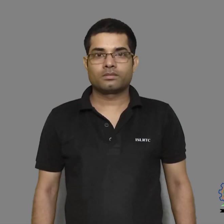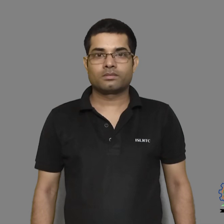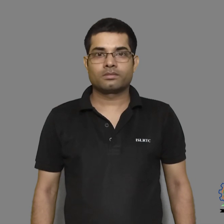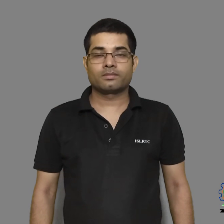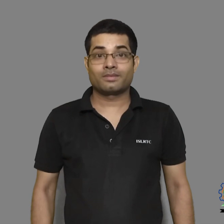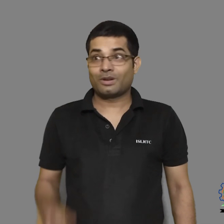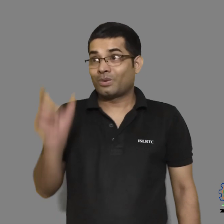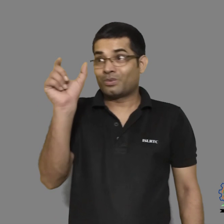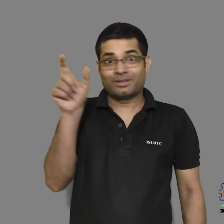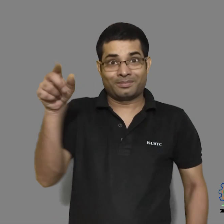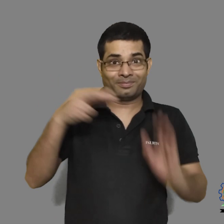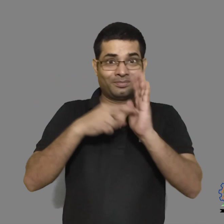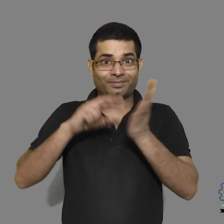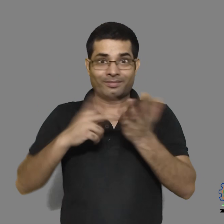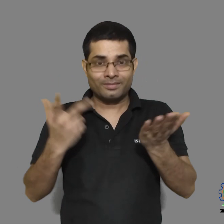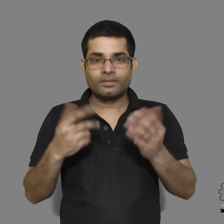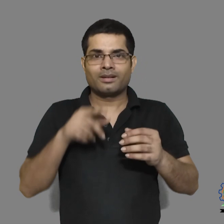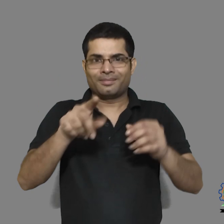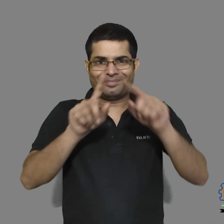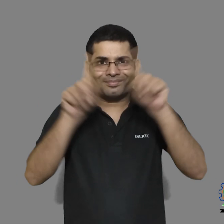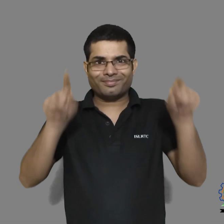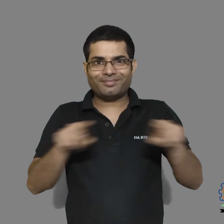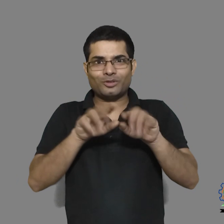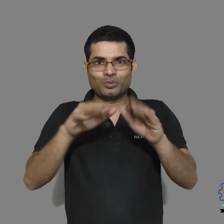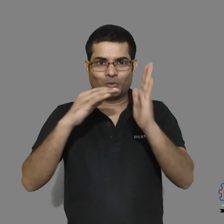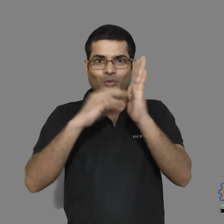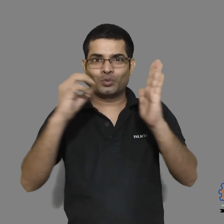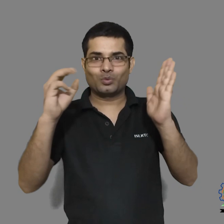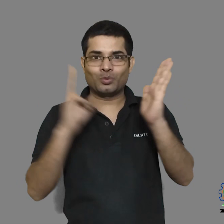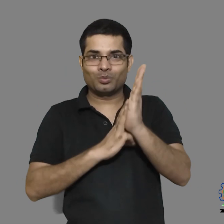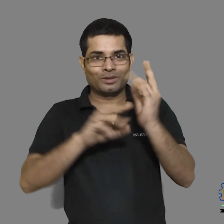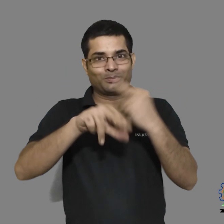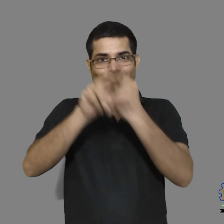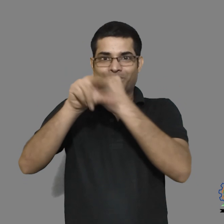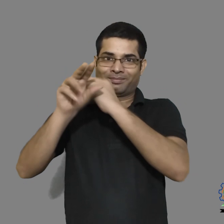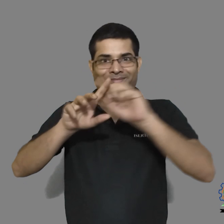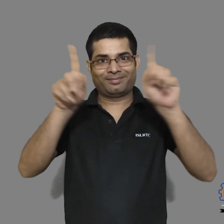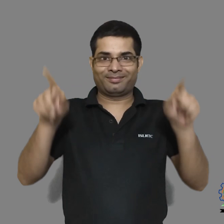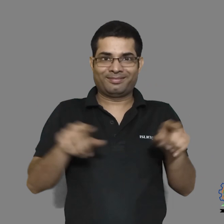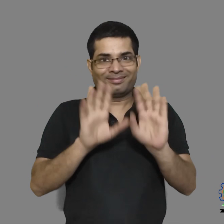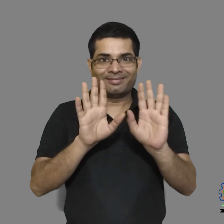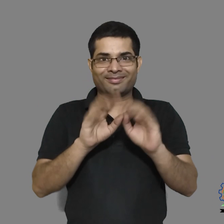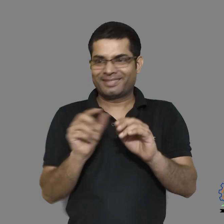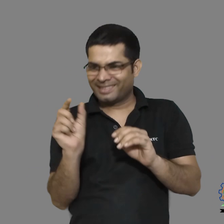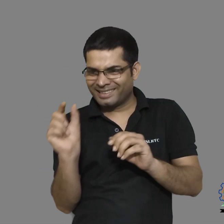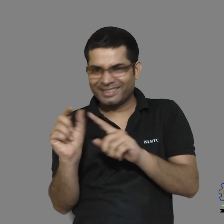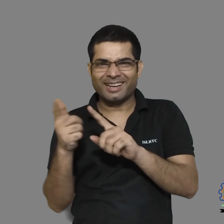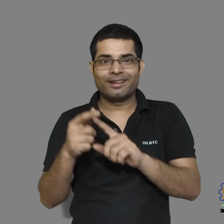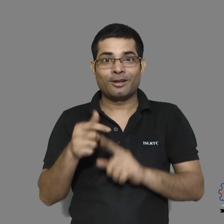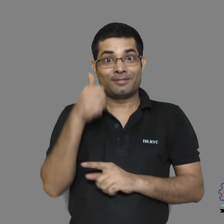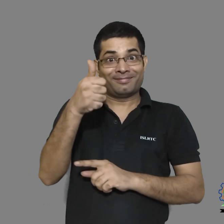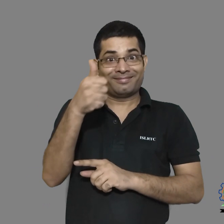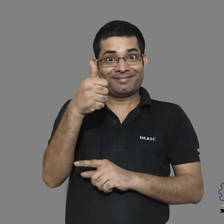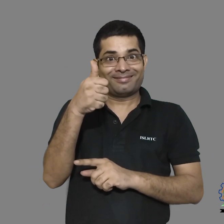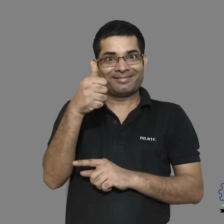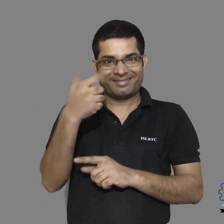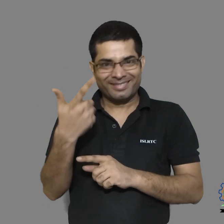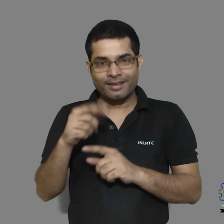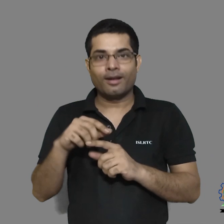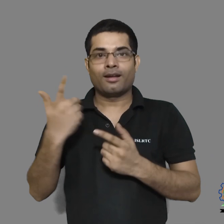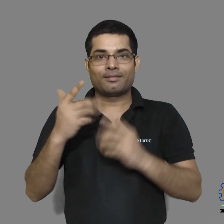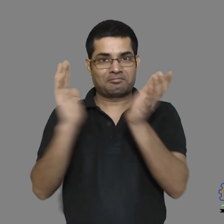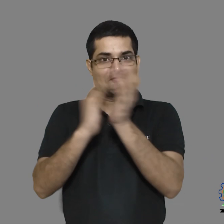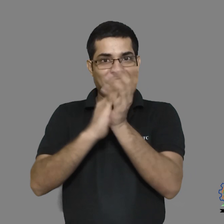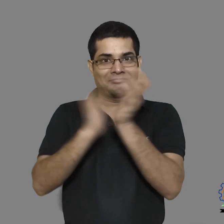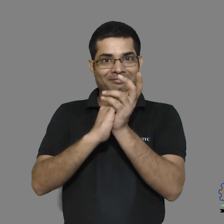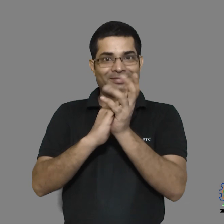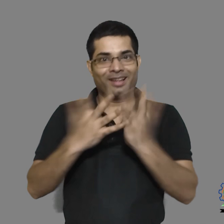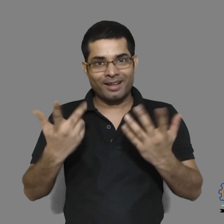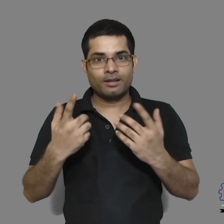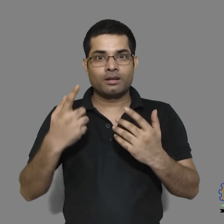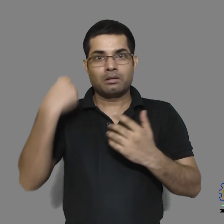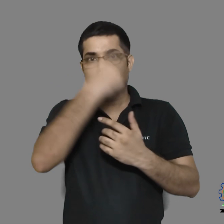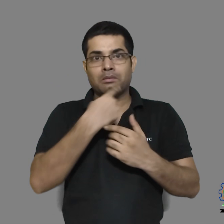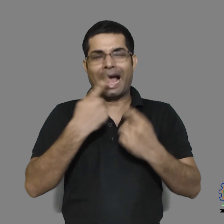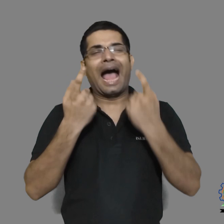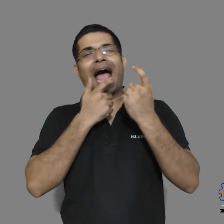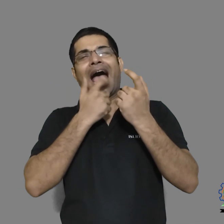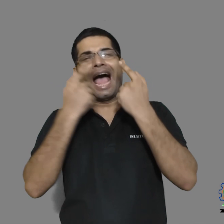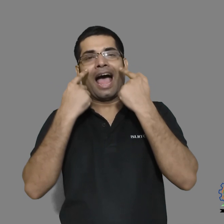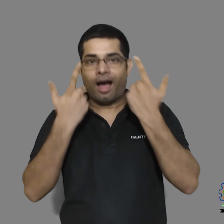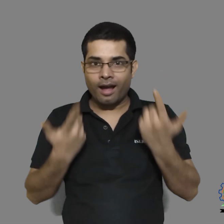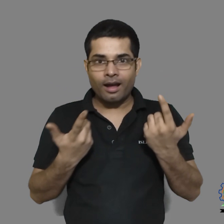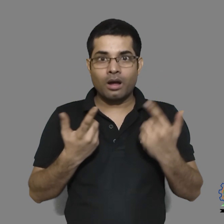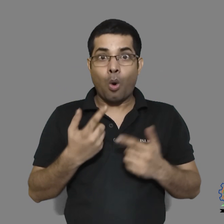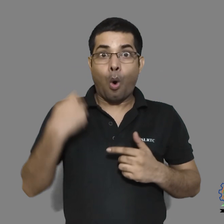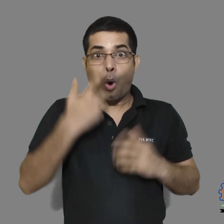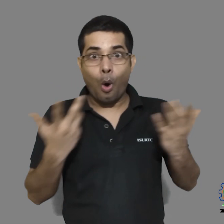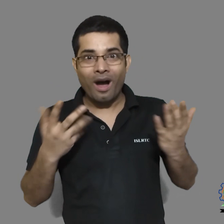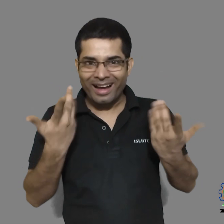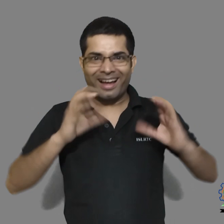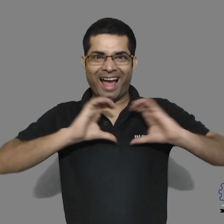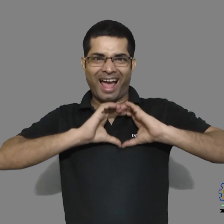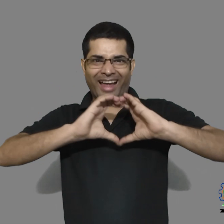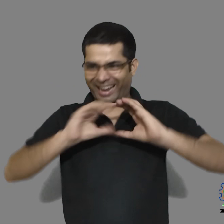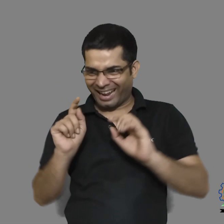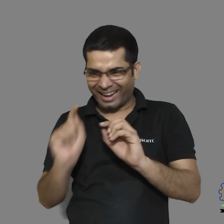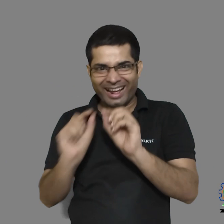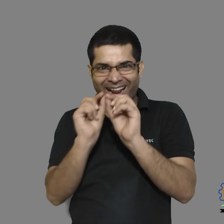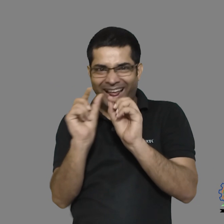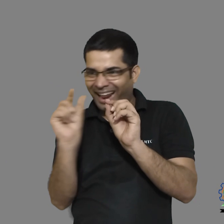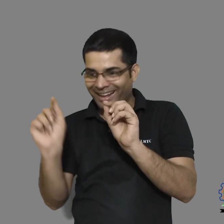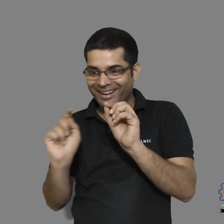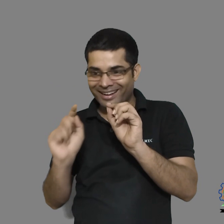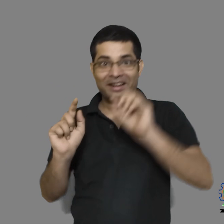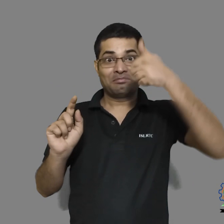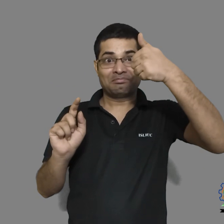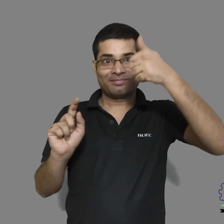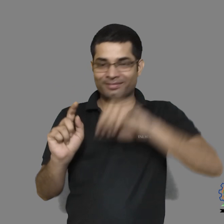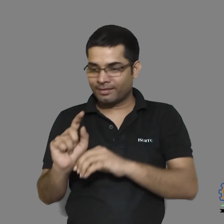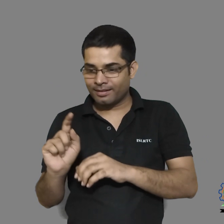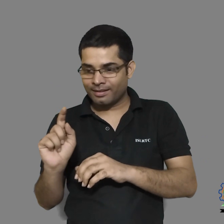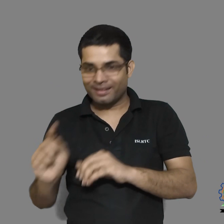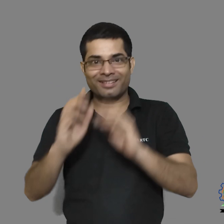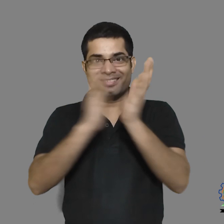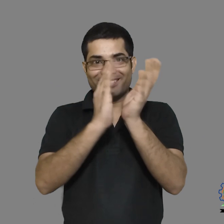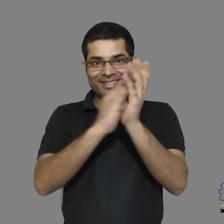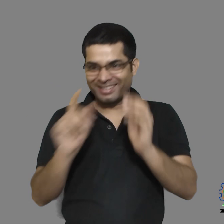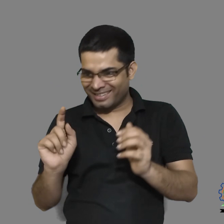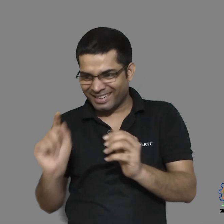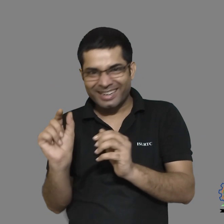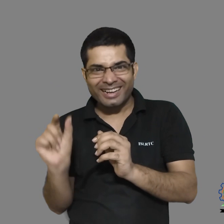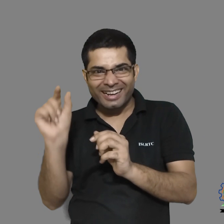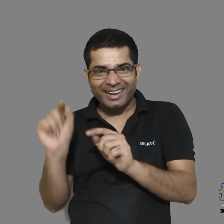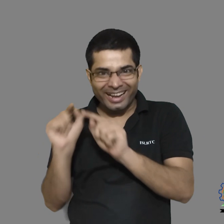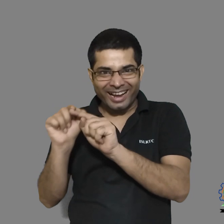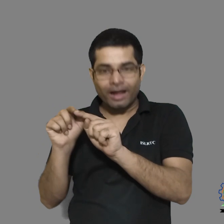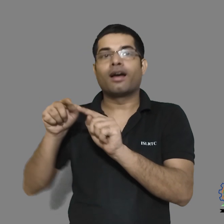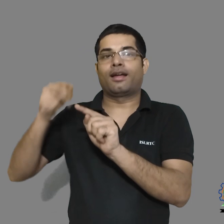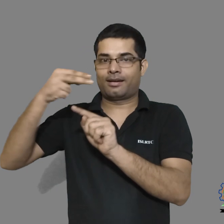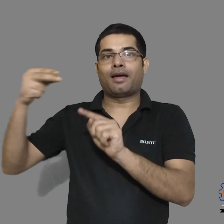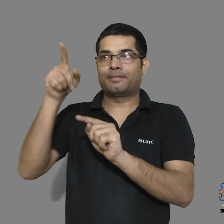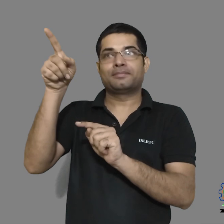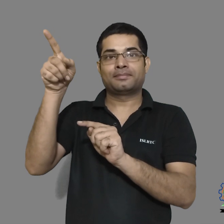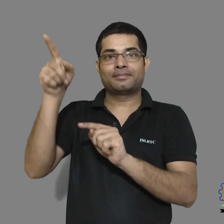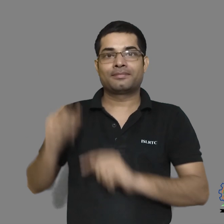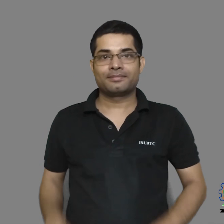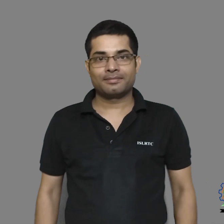Meeting Reactions